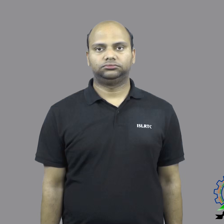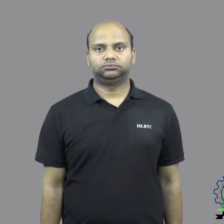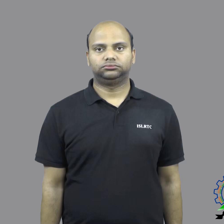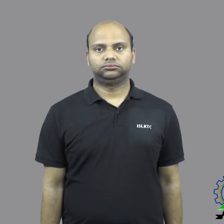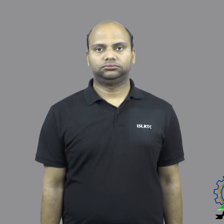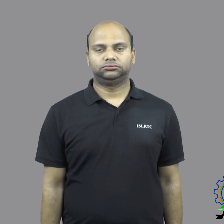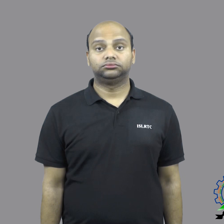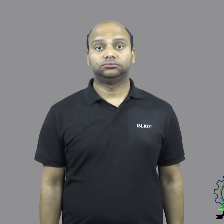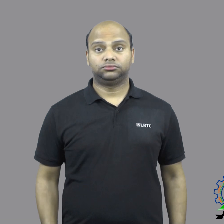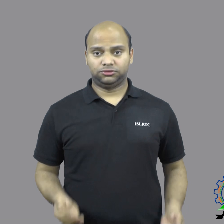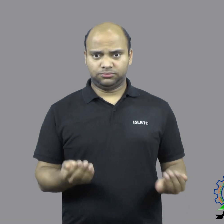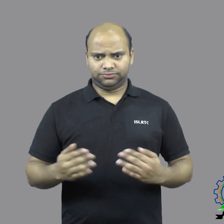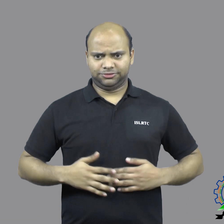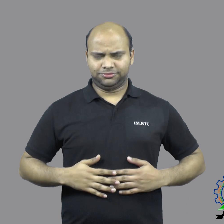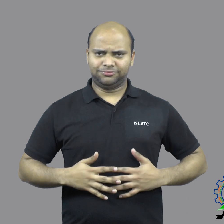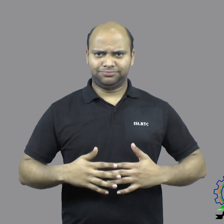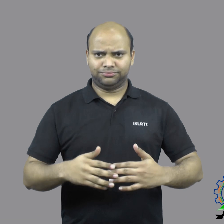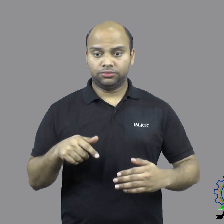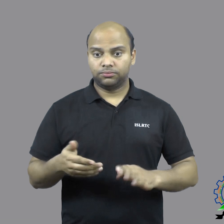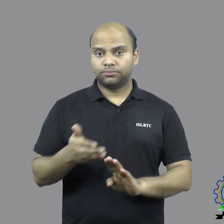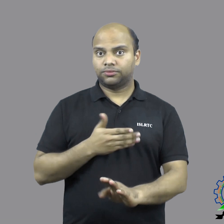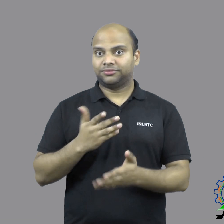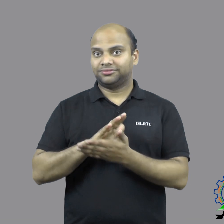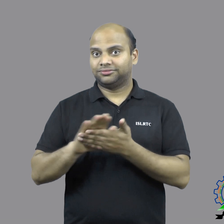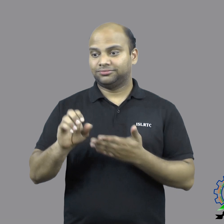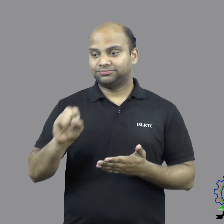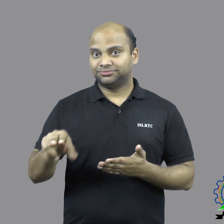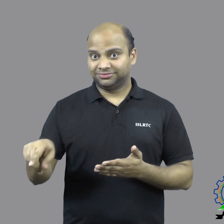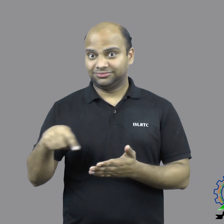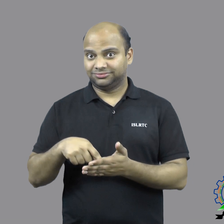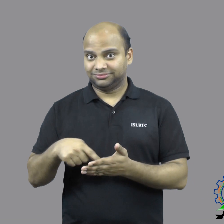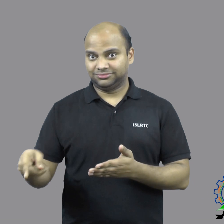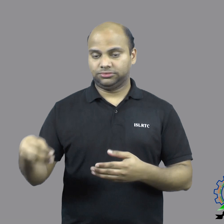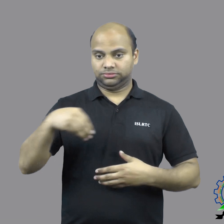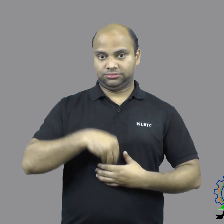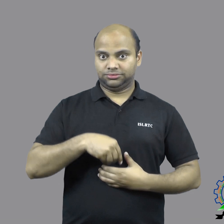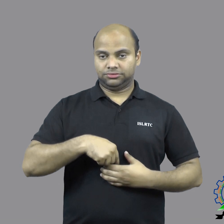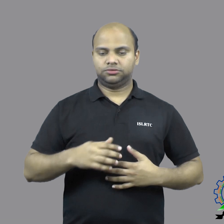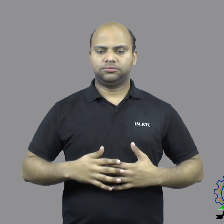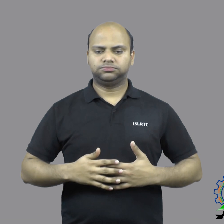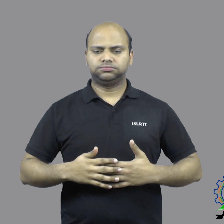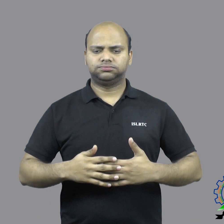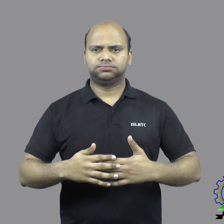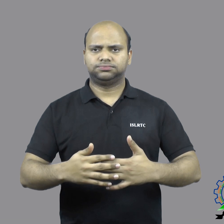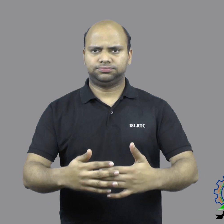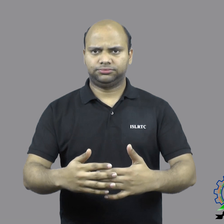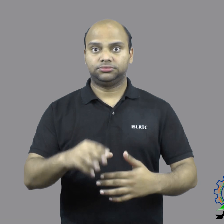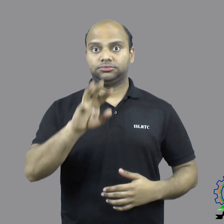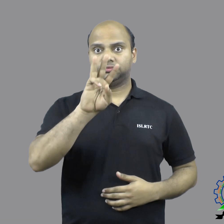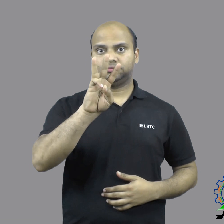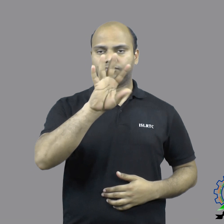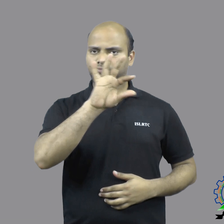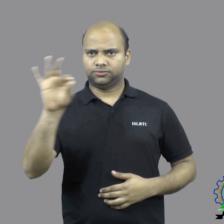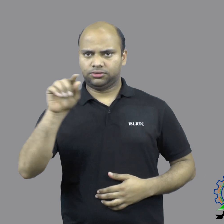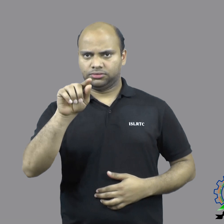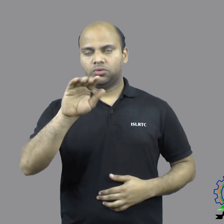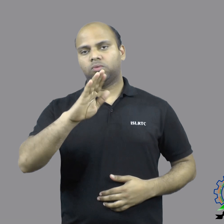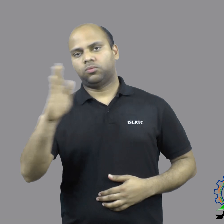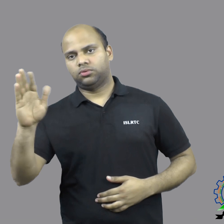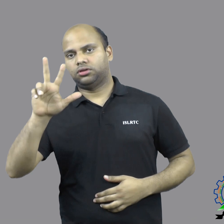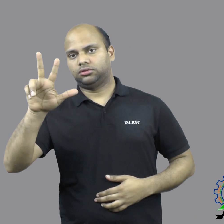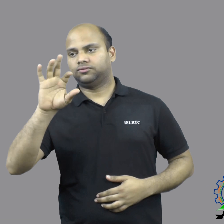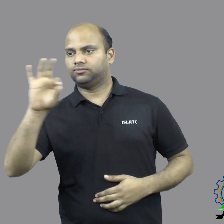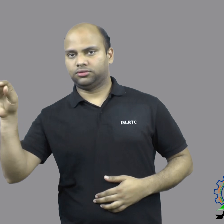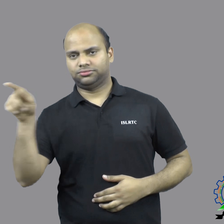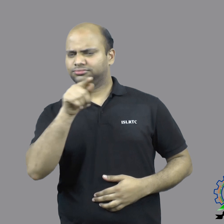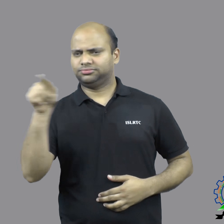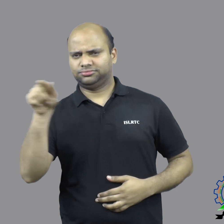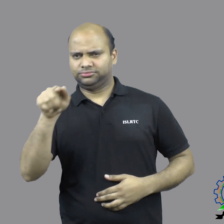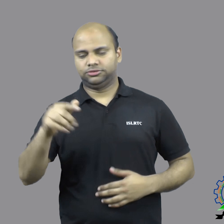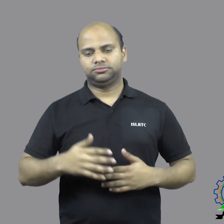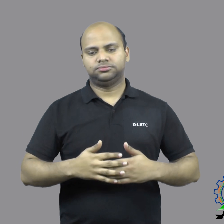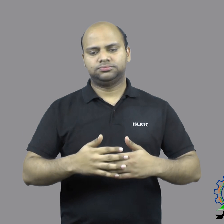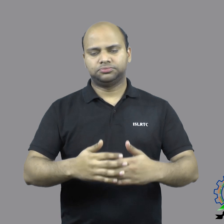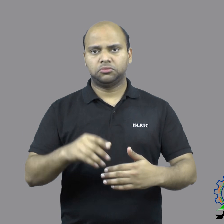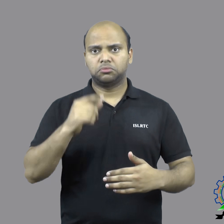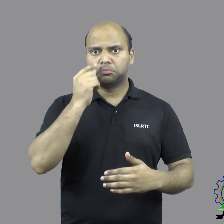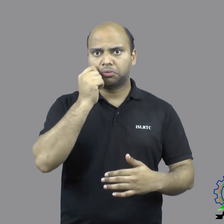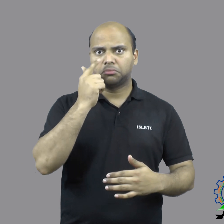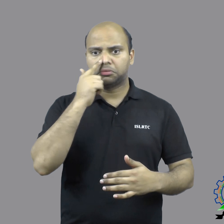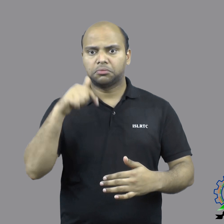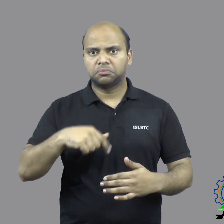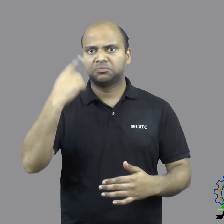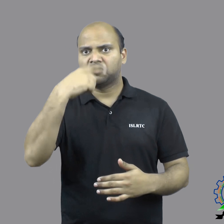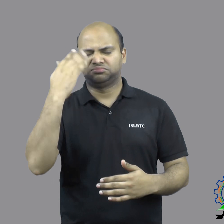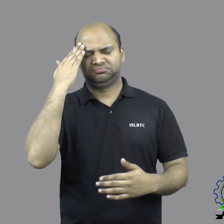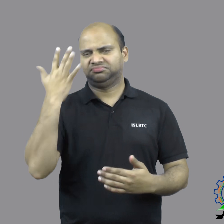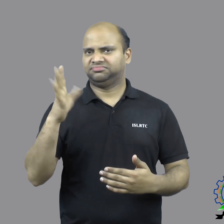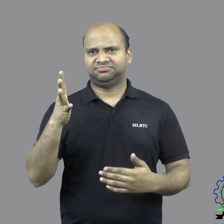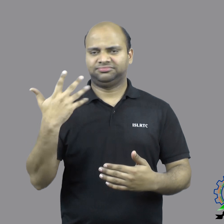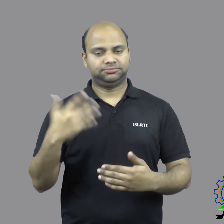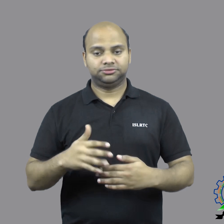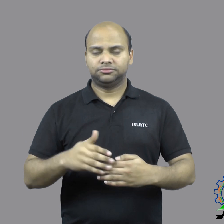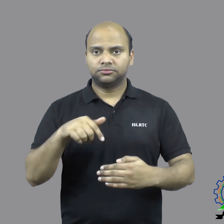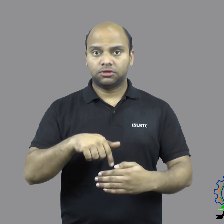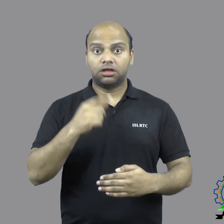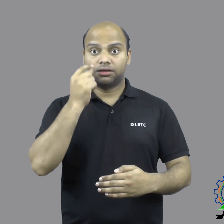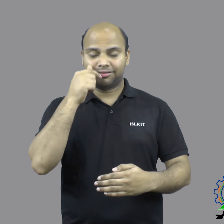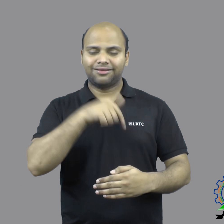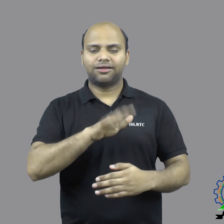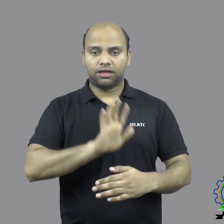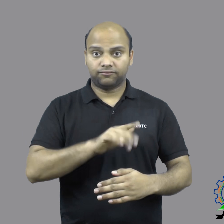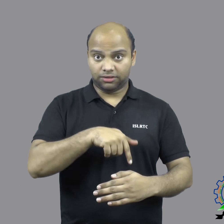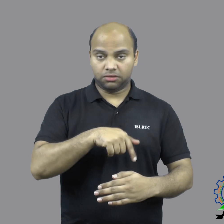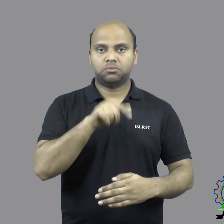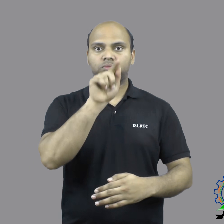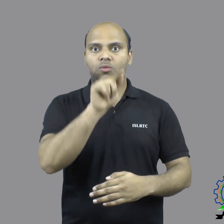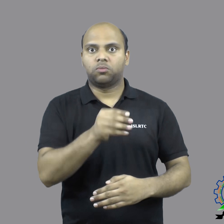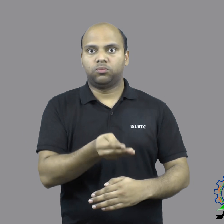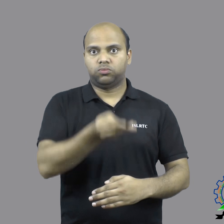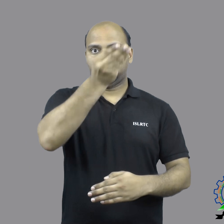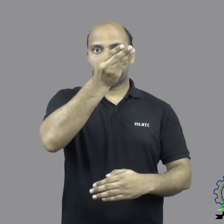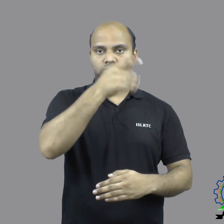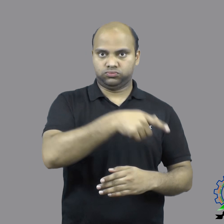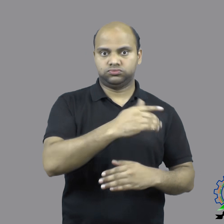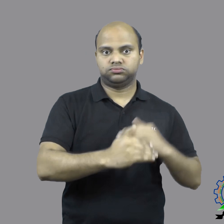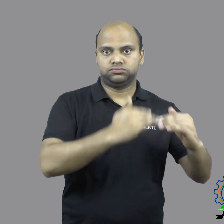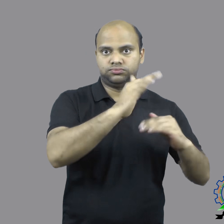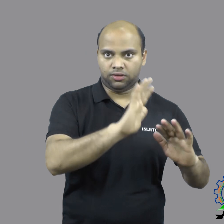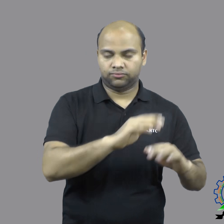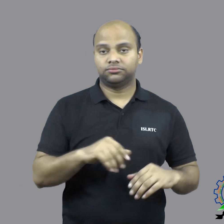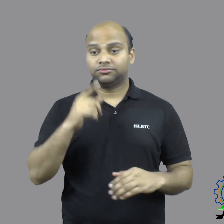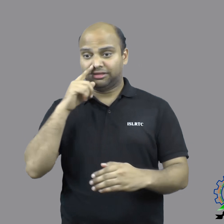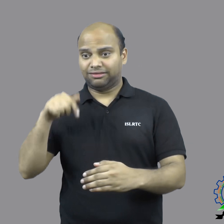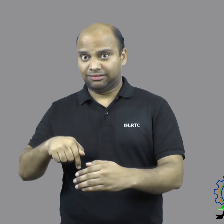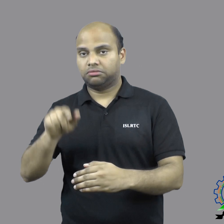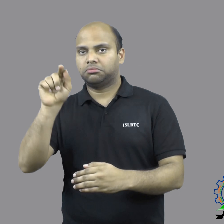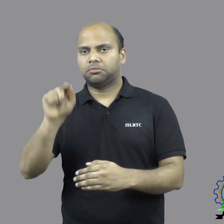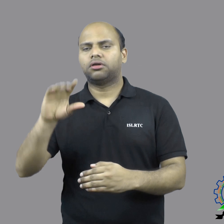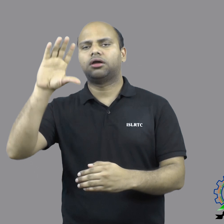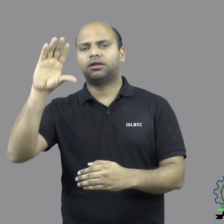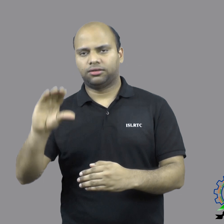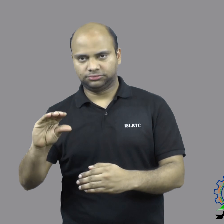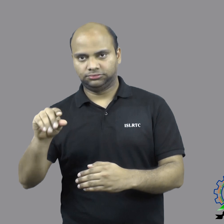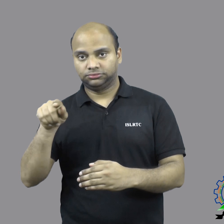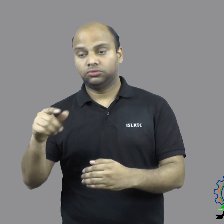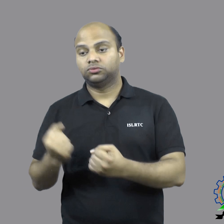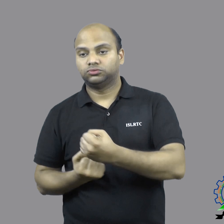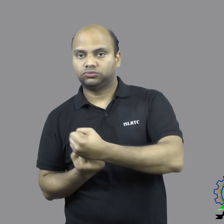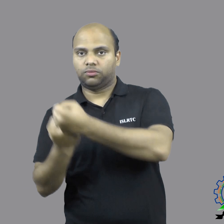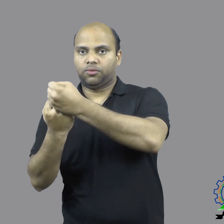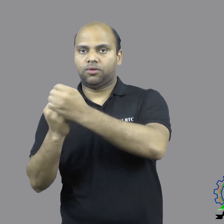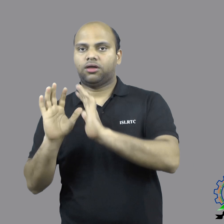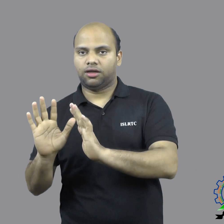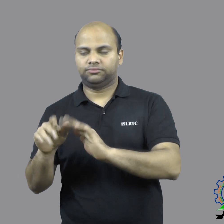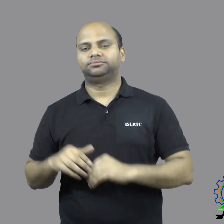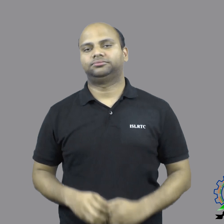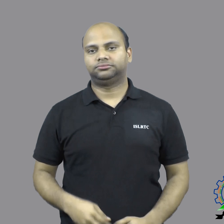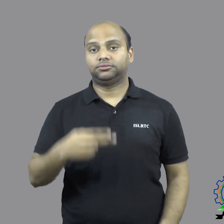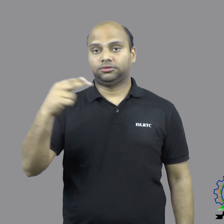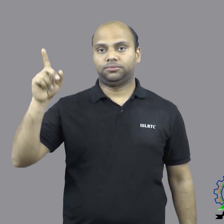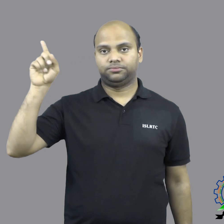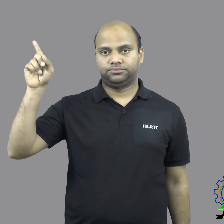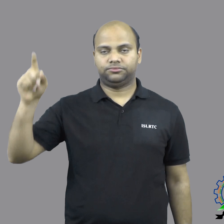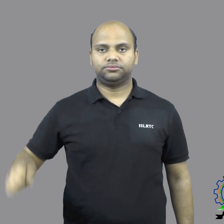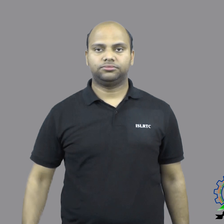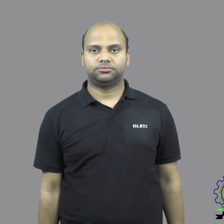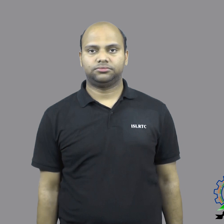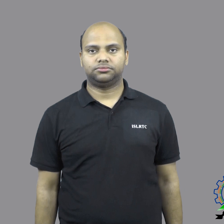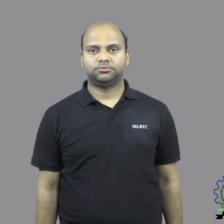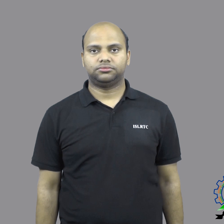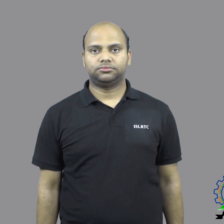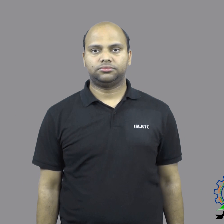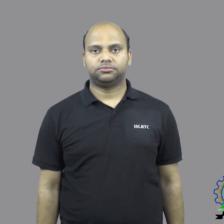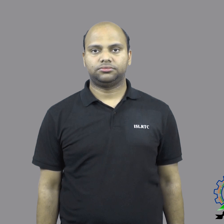Anti-Mullerian Hormone